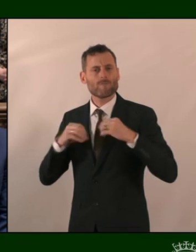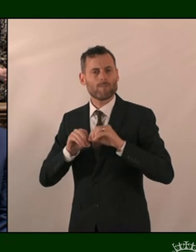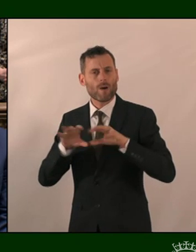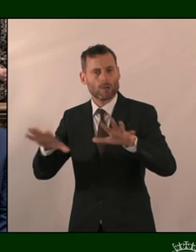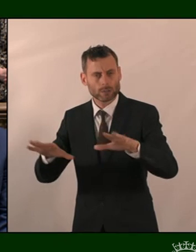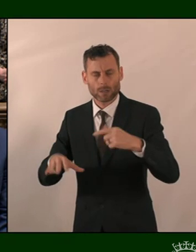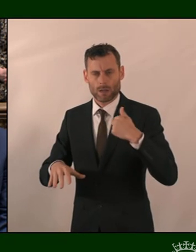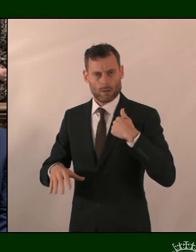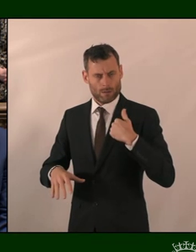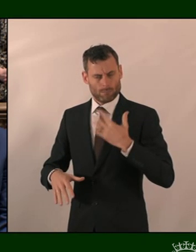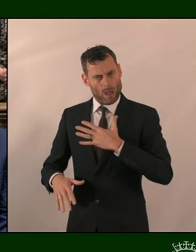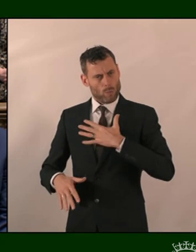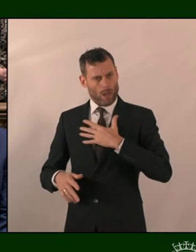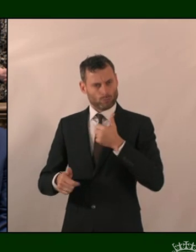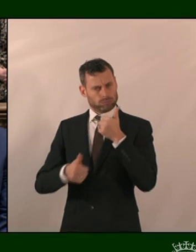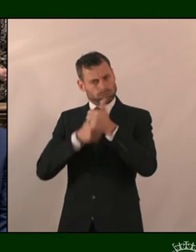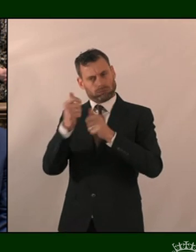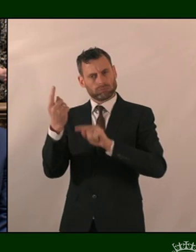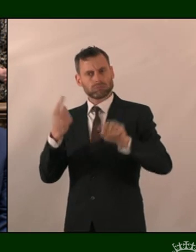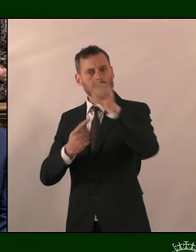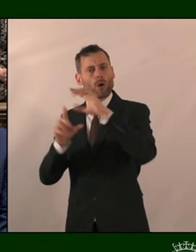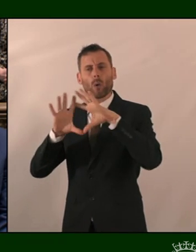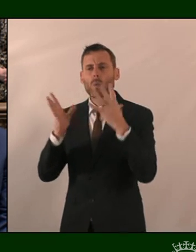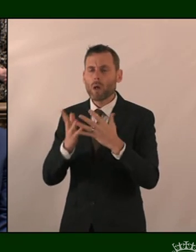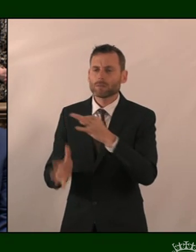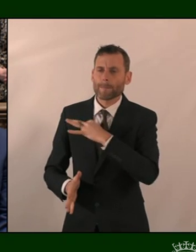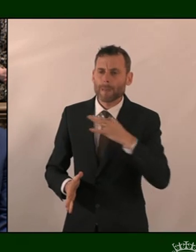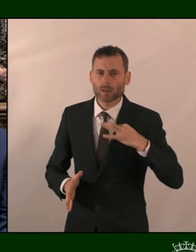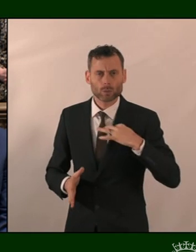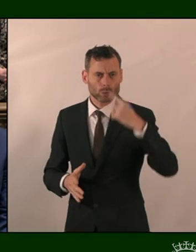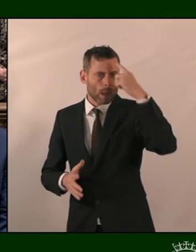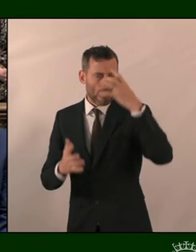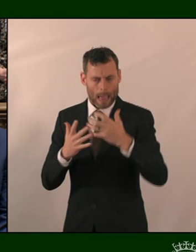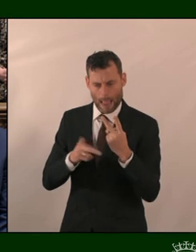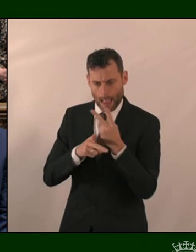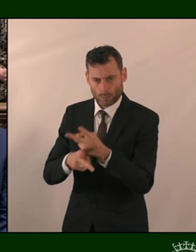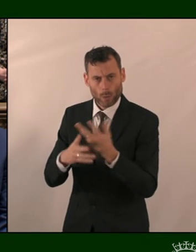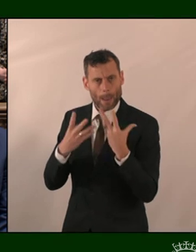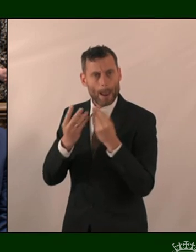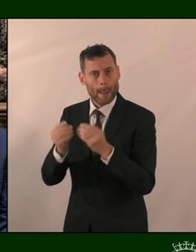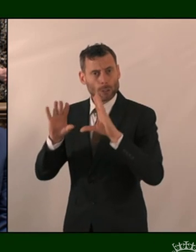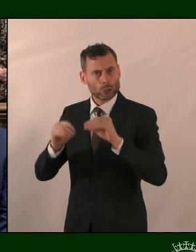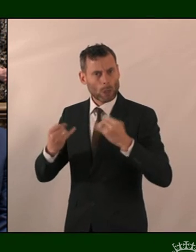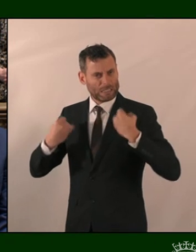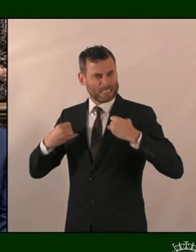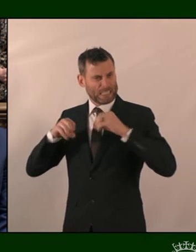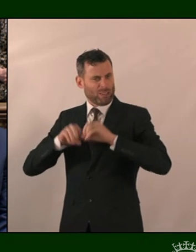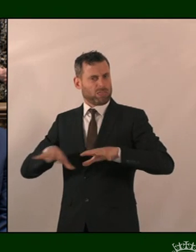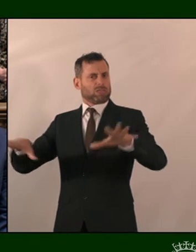I praise medical and emergency staff all over the world for what they are doing to try to stop the spread of the disease.